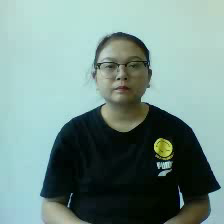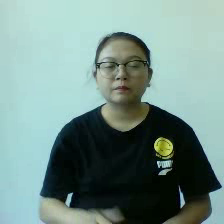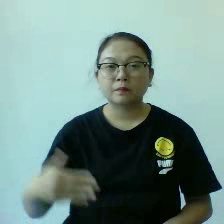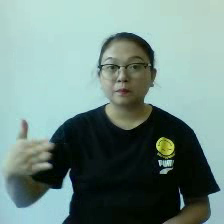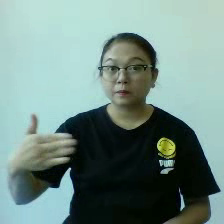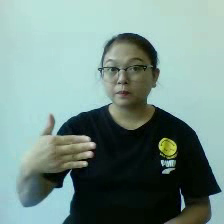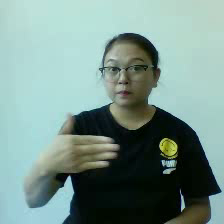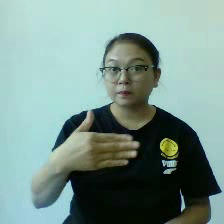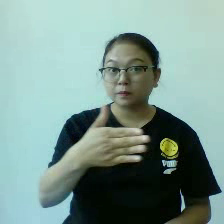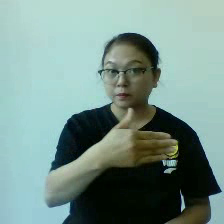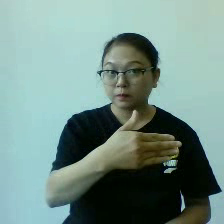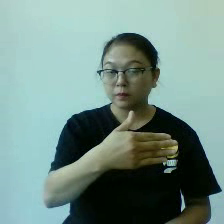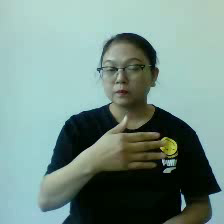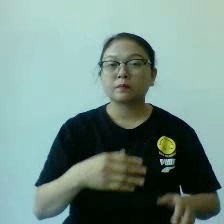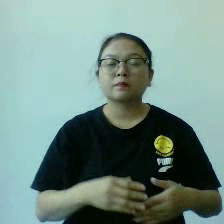Cá